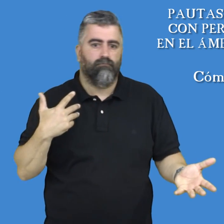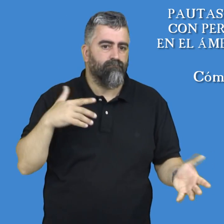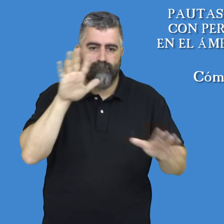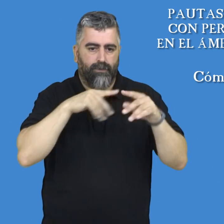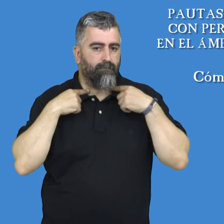complicado